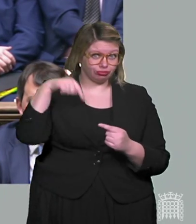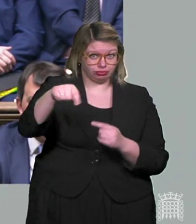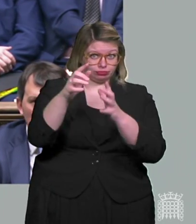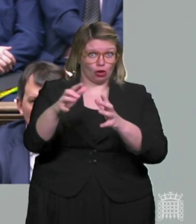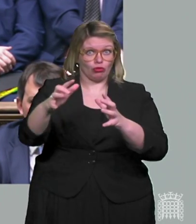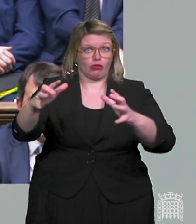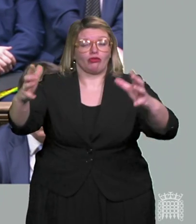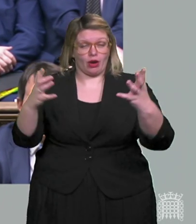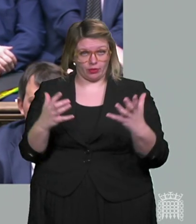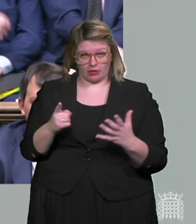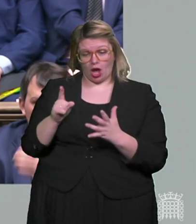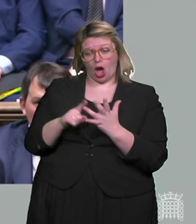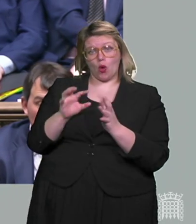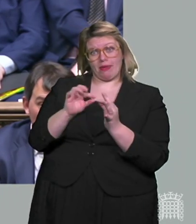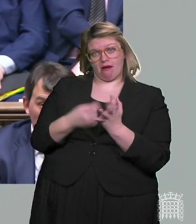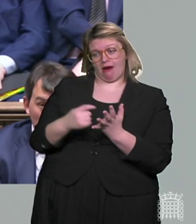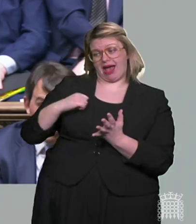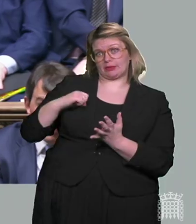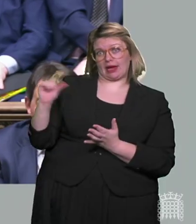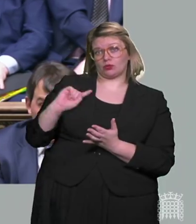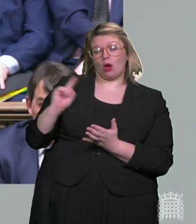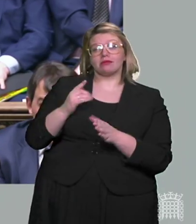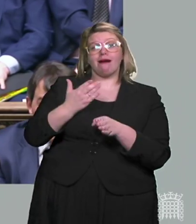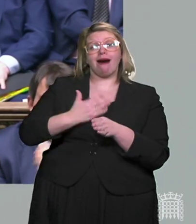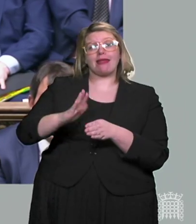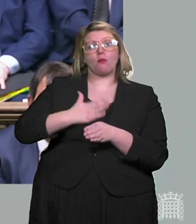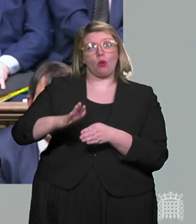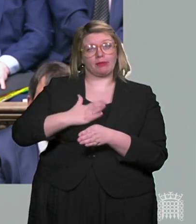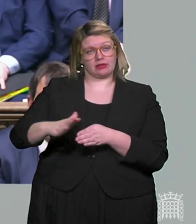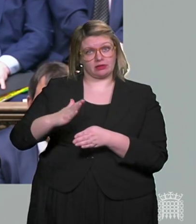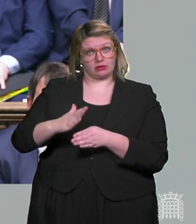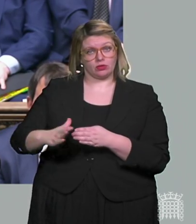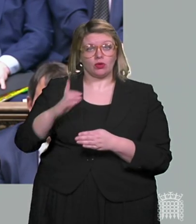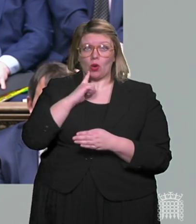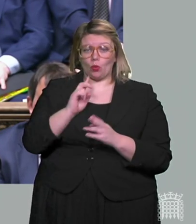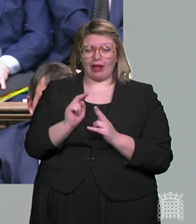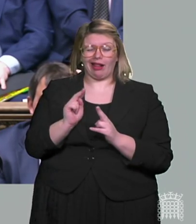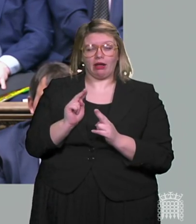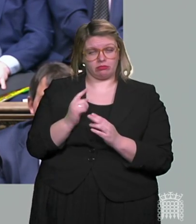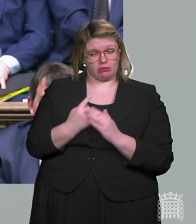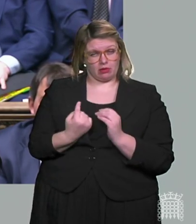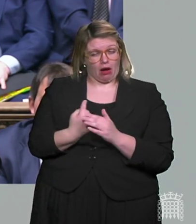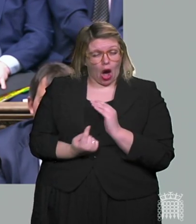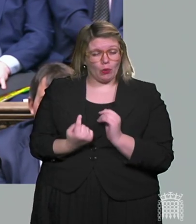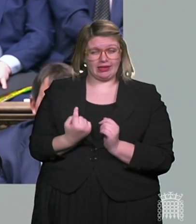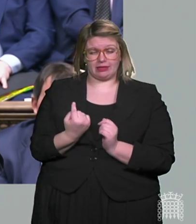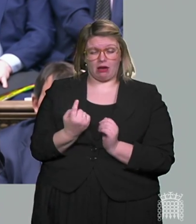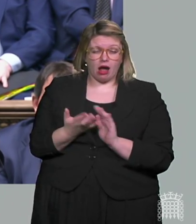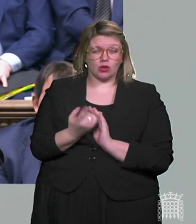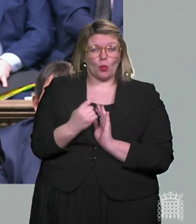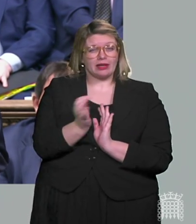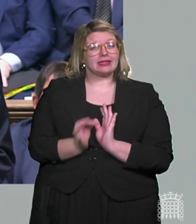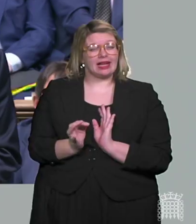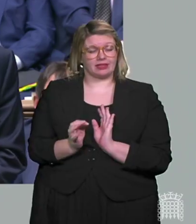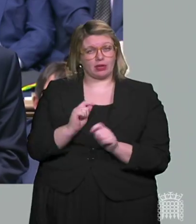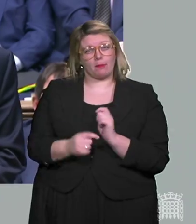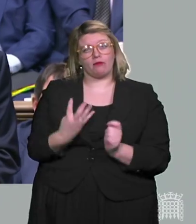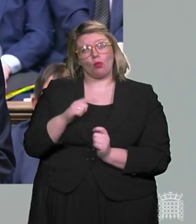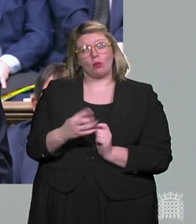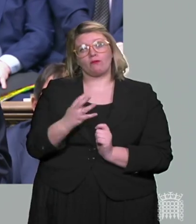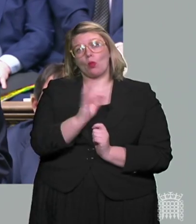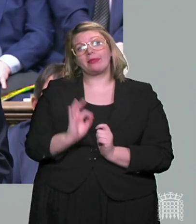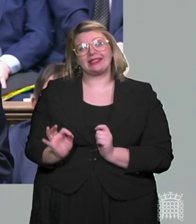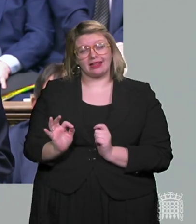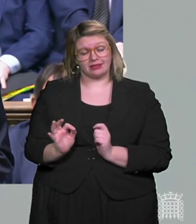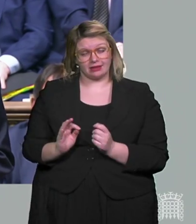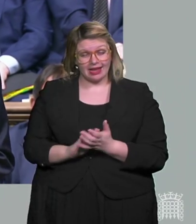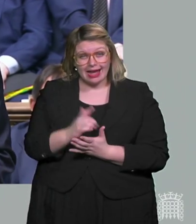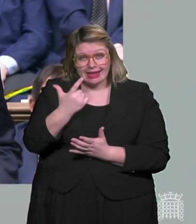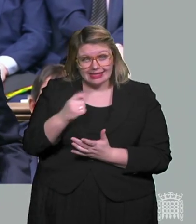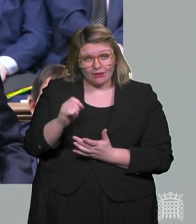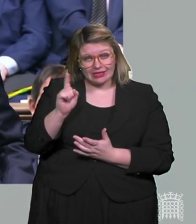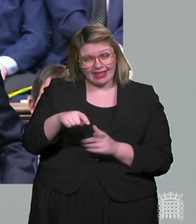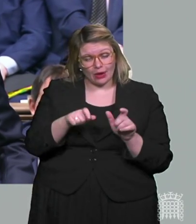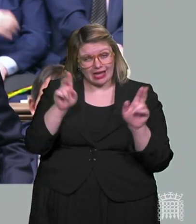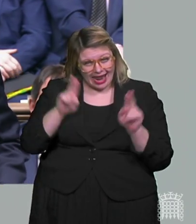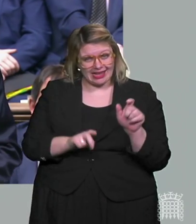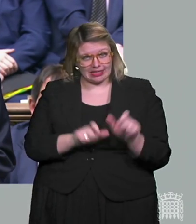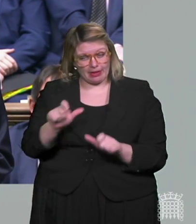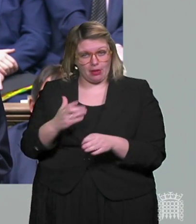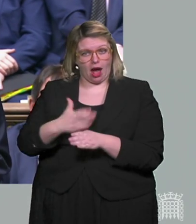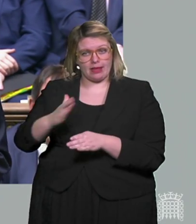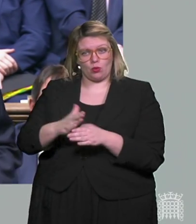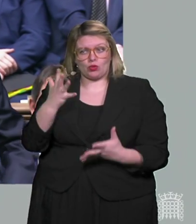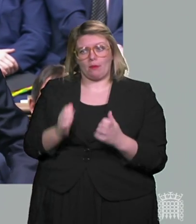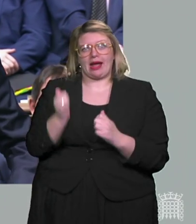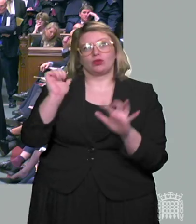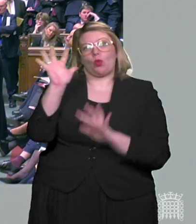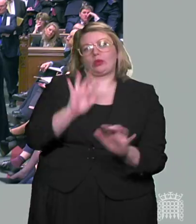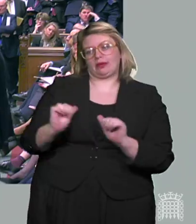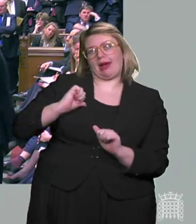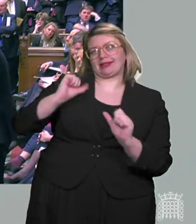It also expects the unemployment rate to rise by less than one percentage point to 4.4%, with 170,000 fewer people out of work compared with its autumn forecast.